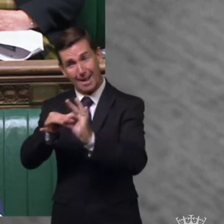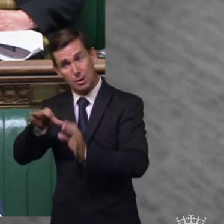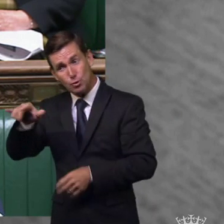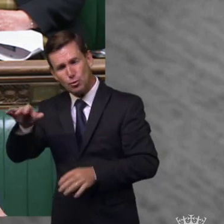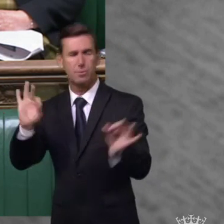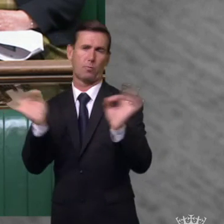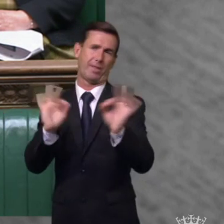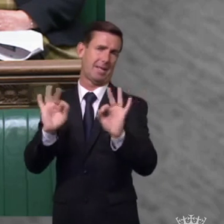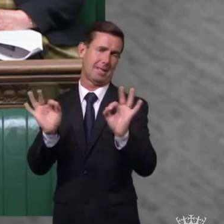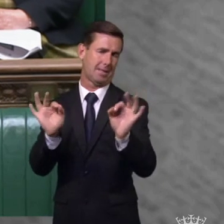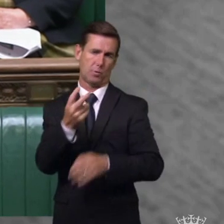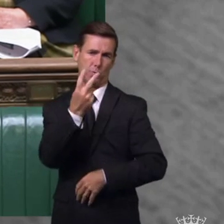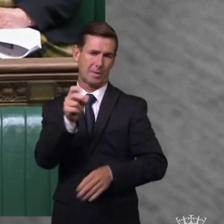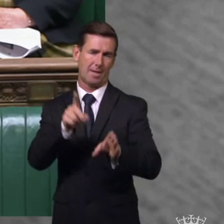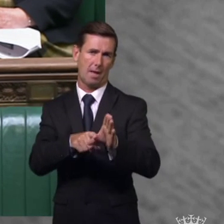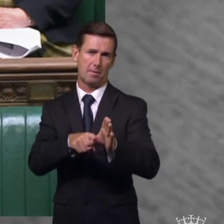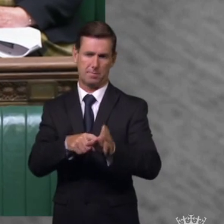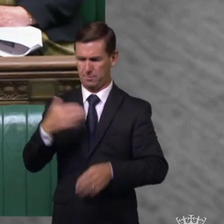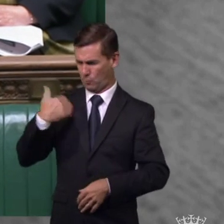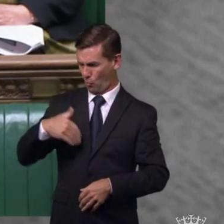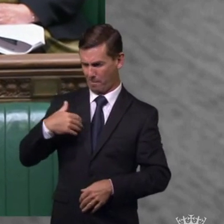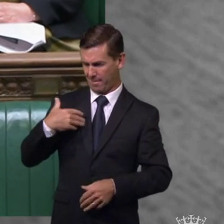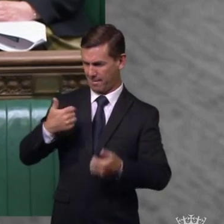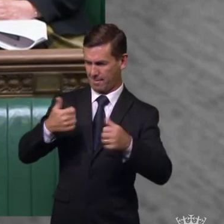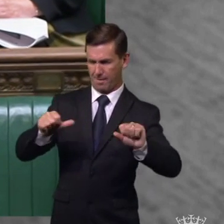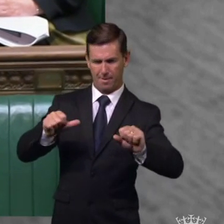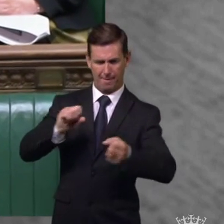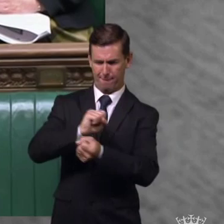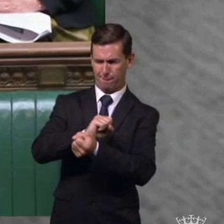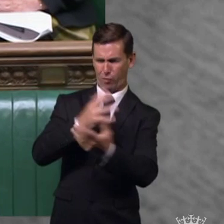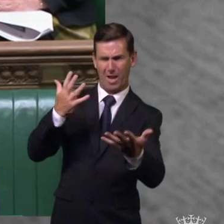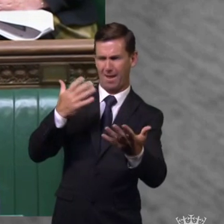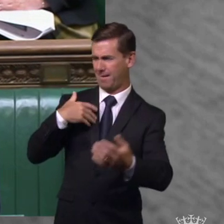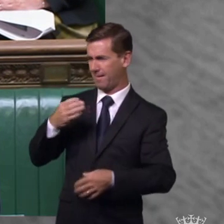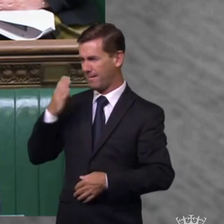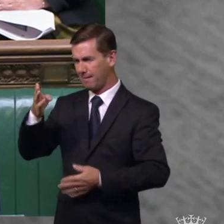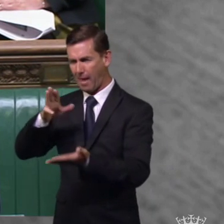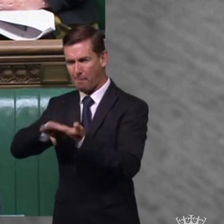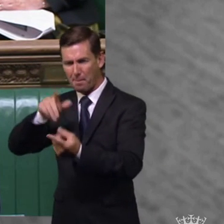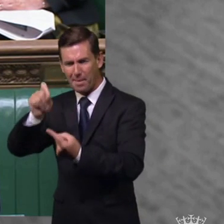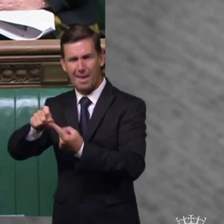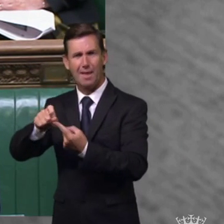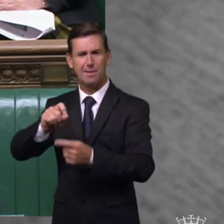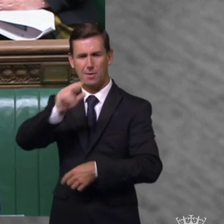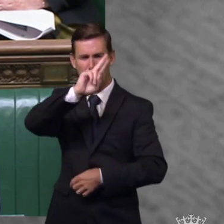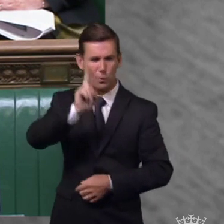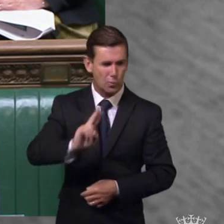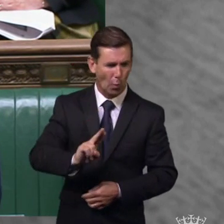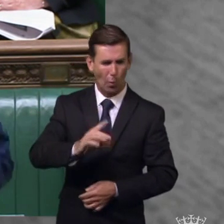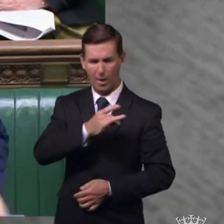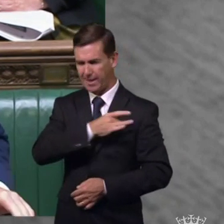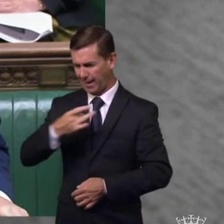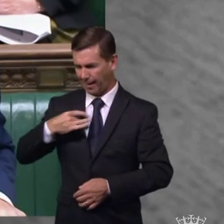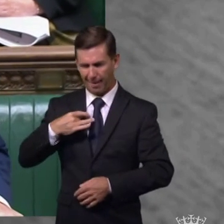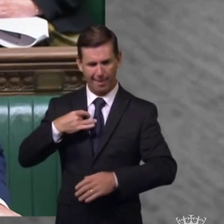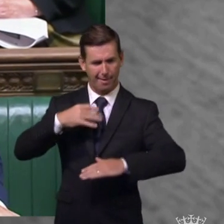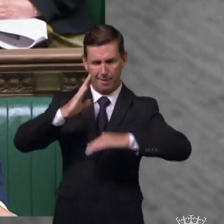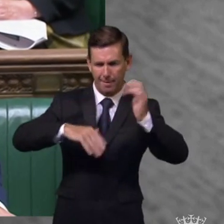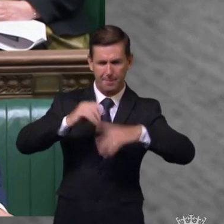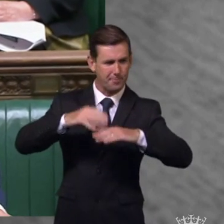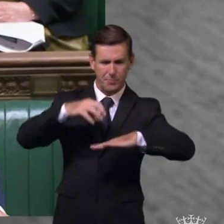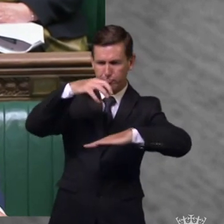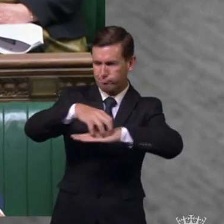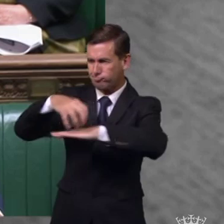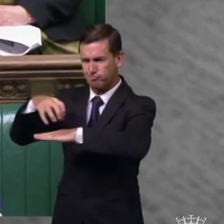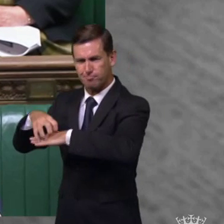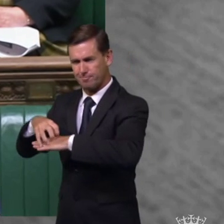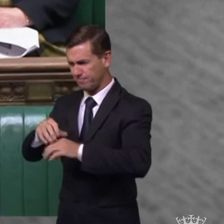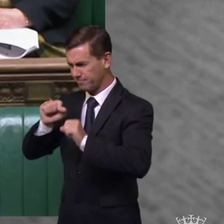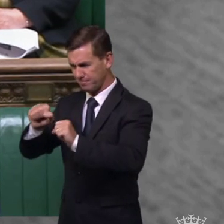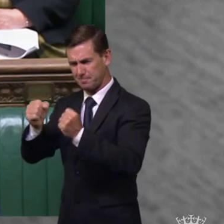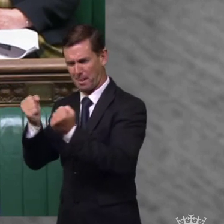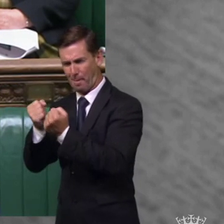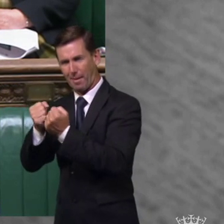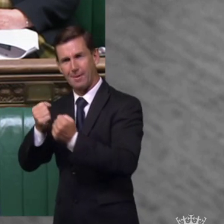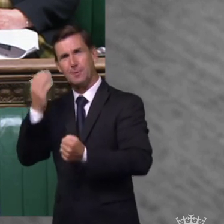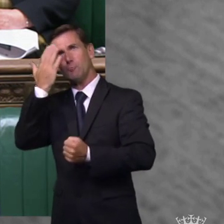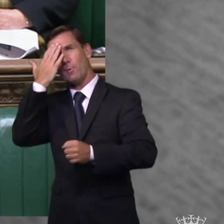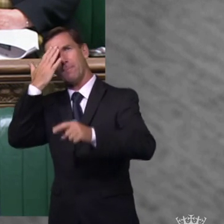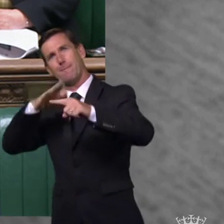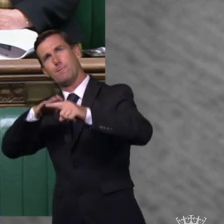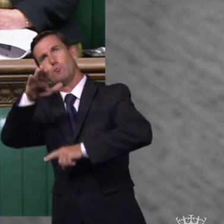Women have gained liberty and won office, schools and clinics have been built, and Afghans have allowed themselves to dream of a better future.